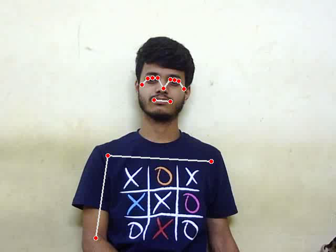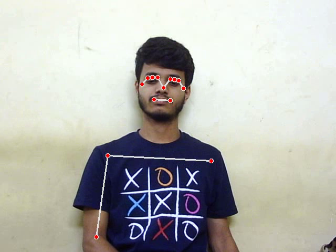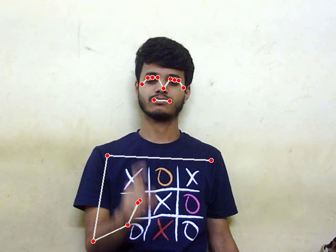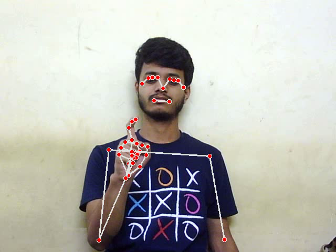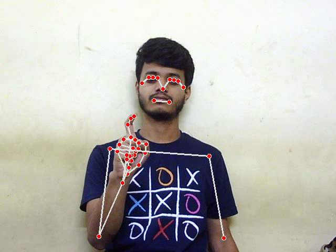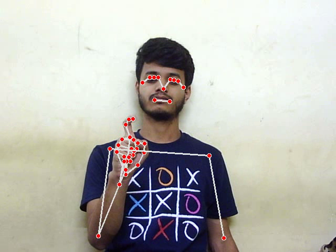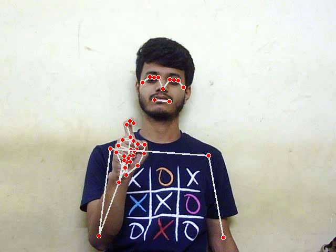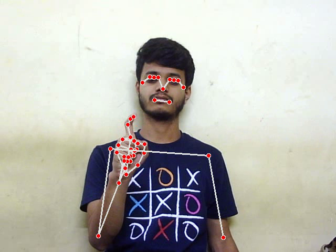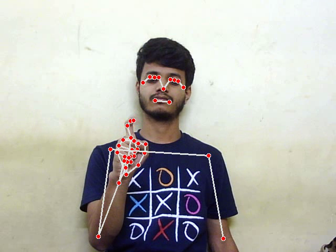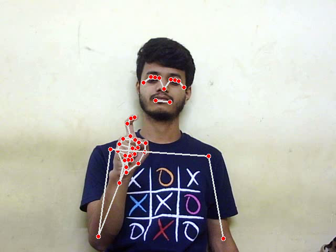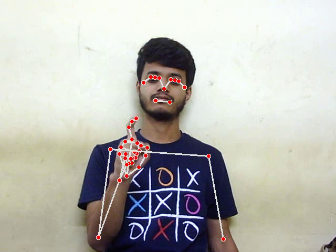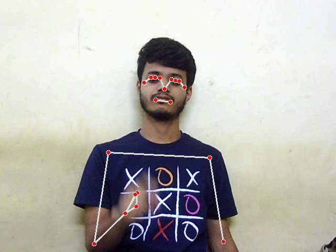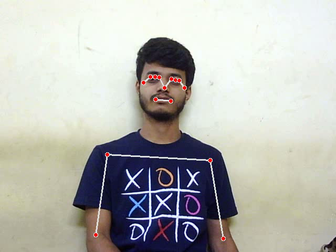question